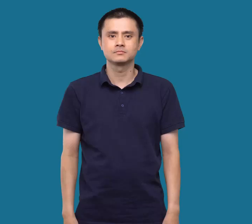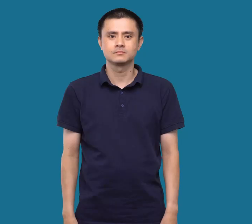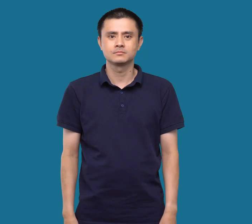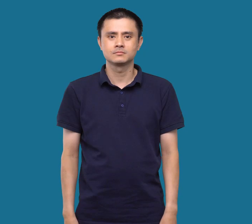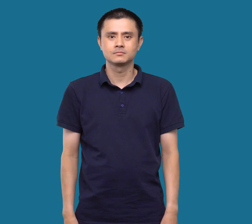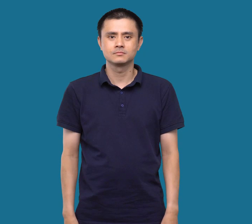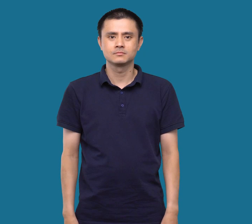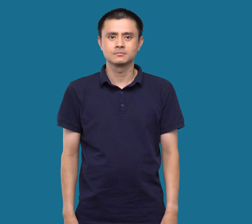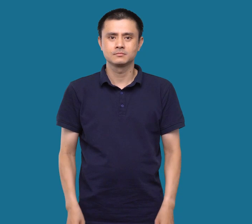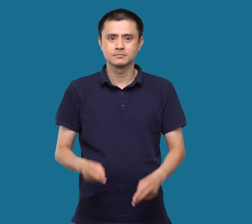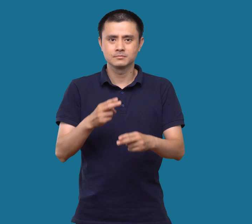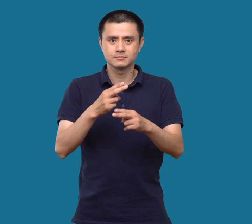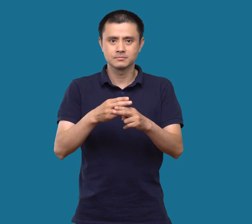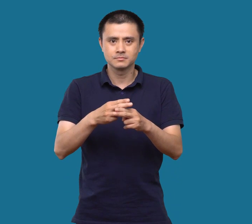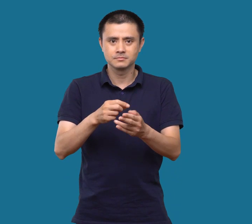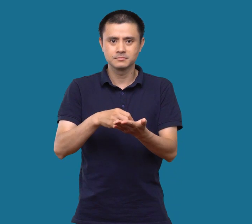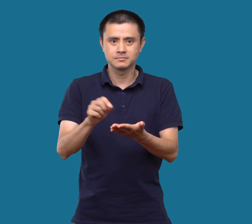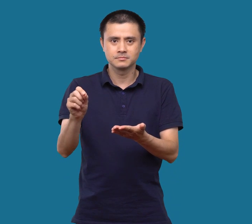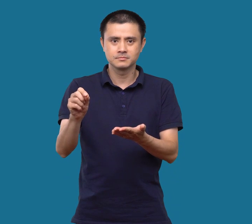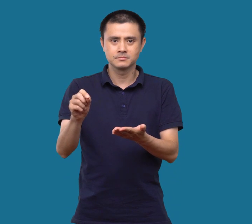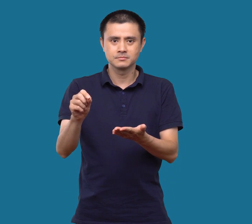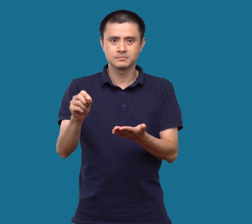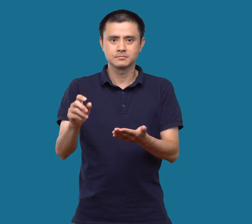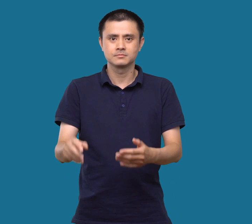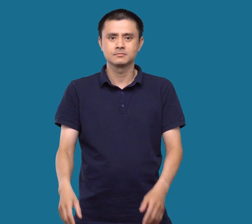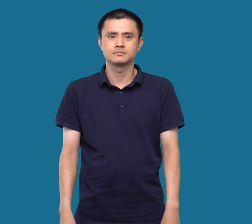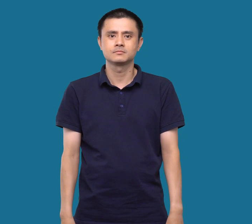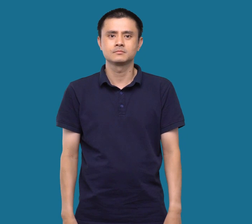kí tên